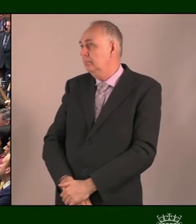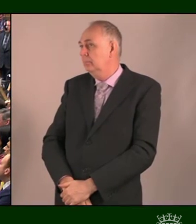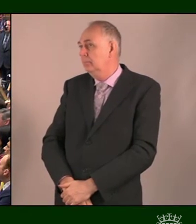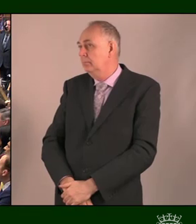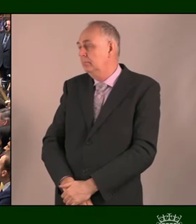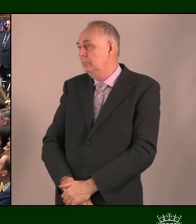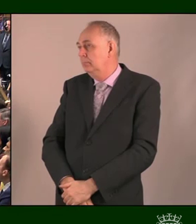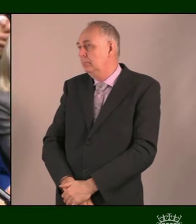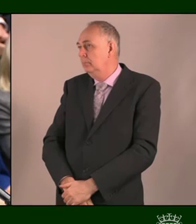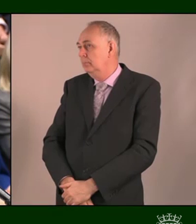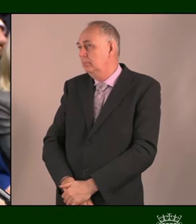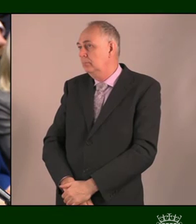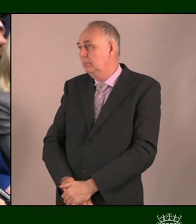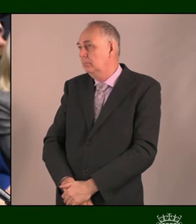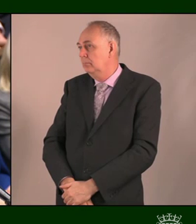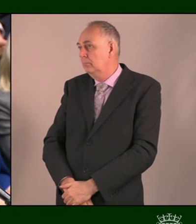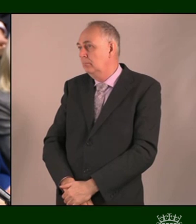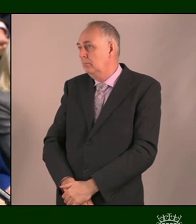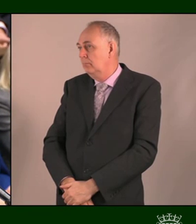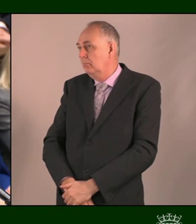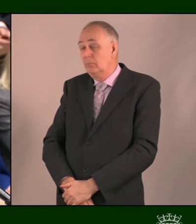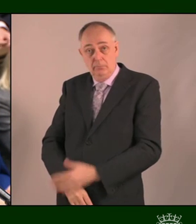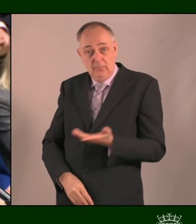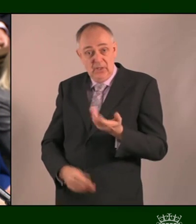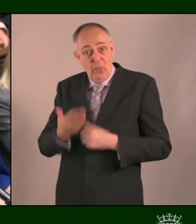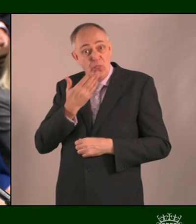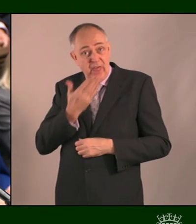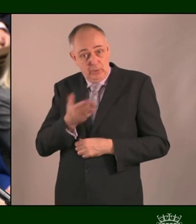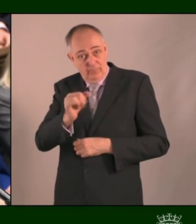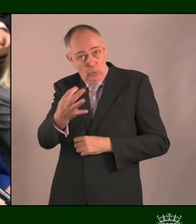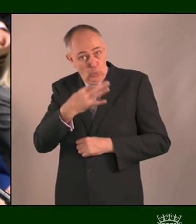Again, I thank the right honourable Gentleman for the spirit in which he asks the question.